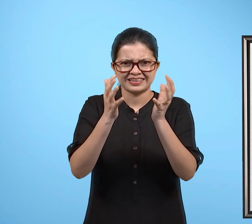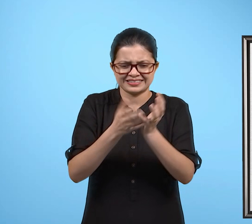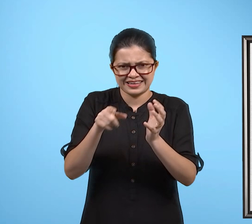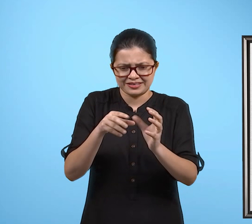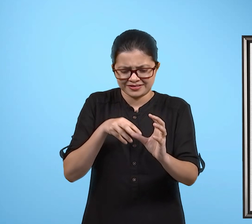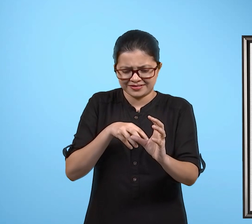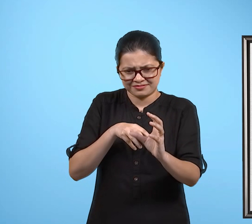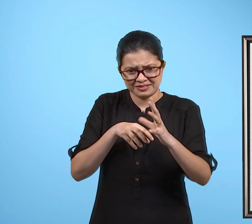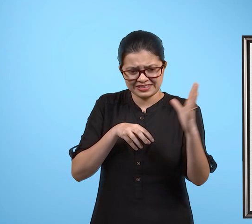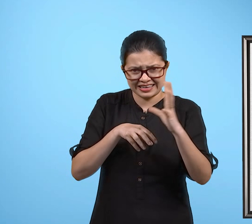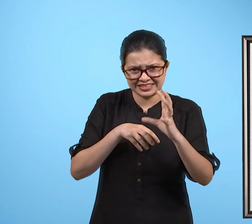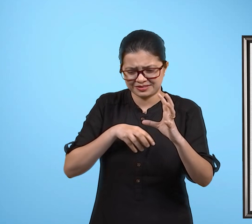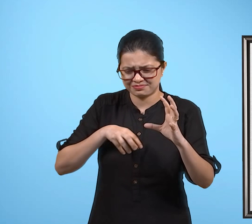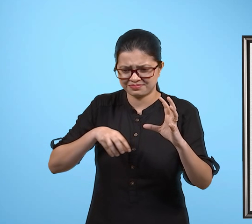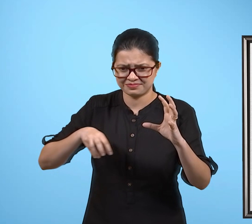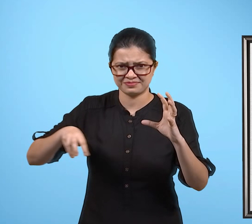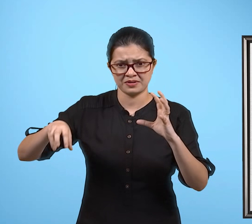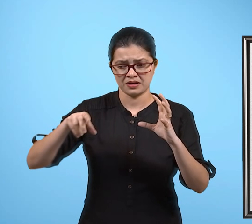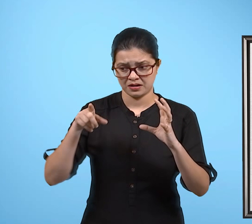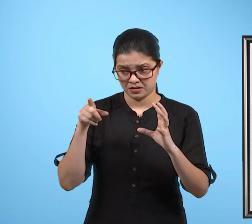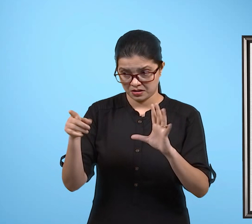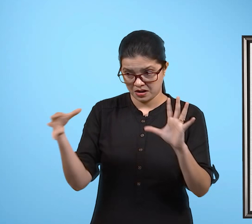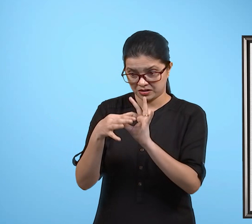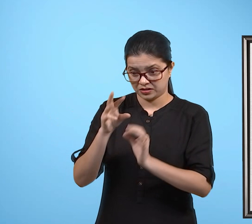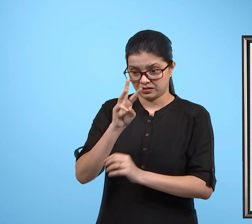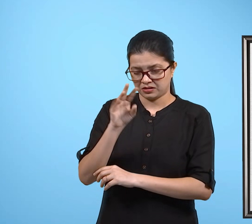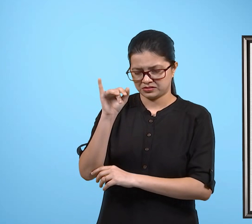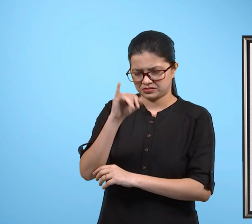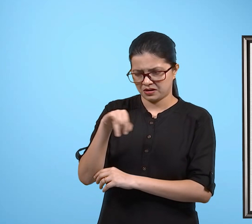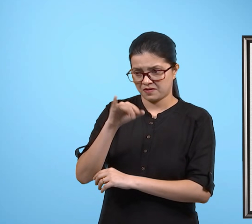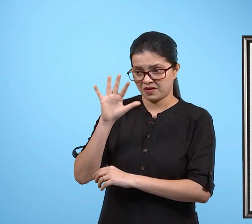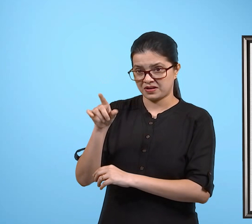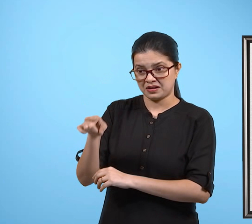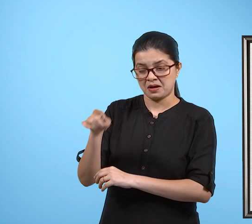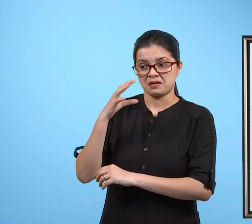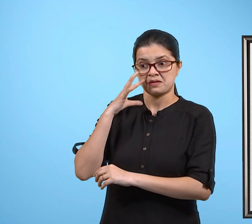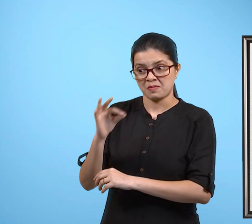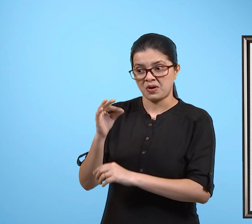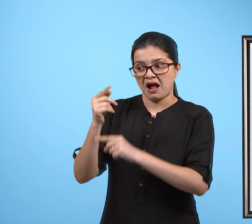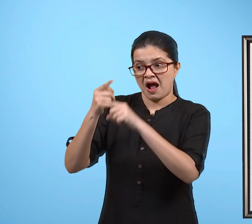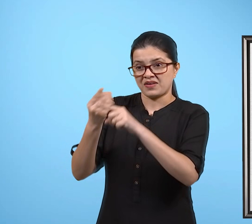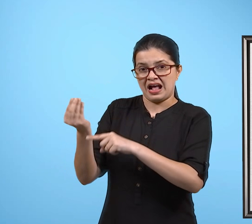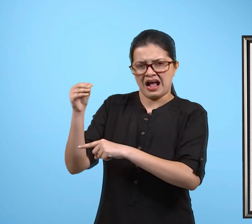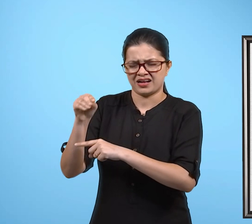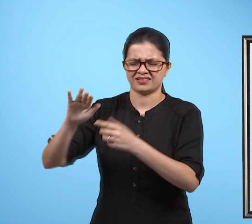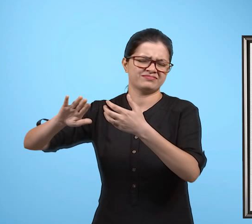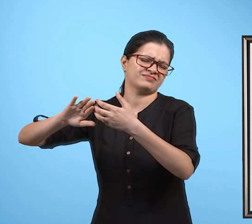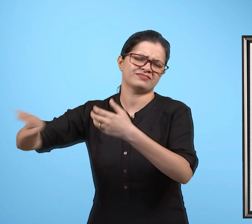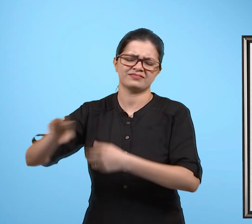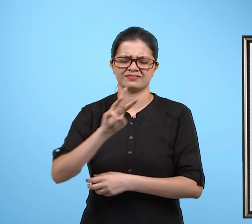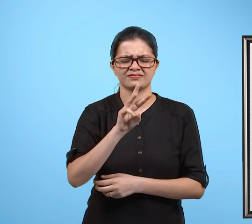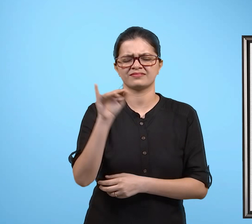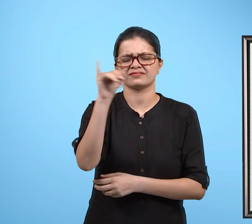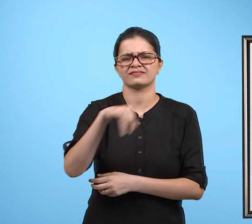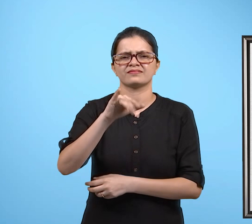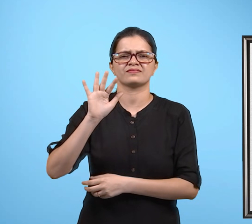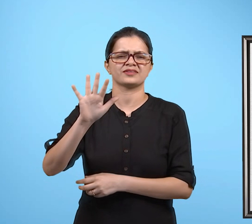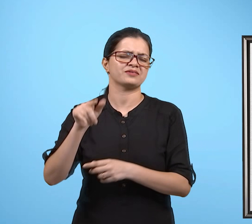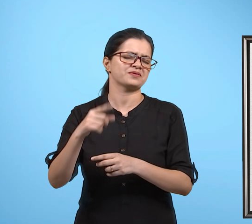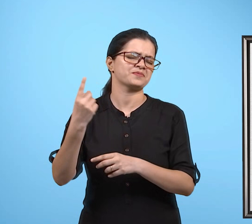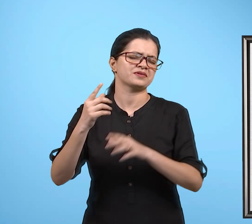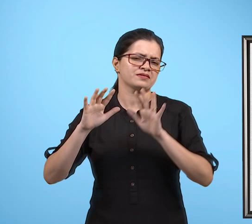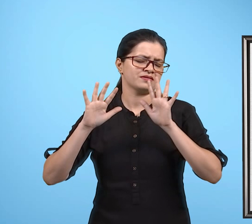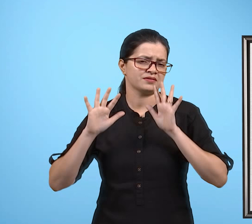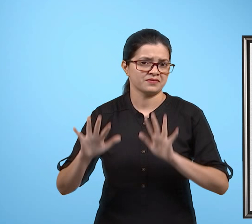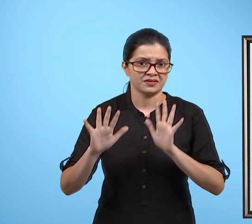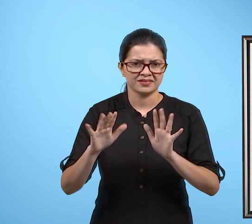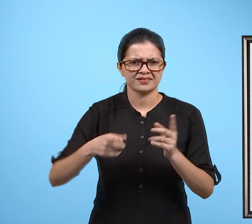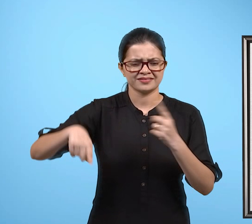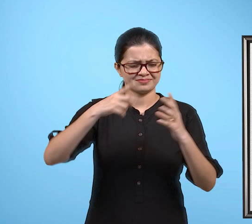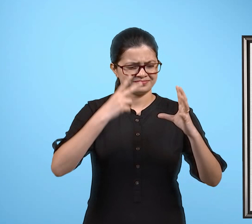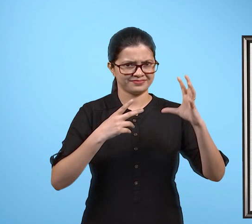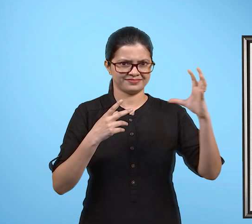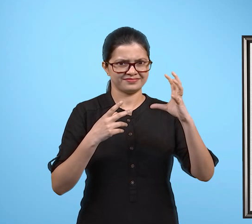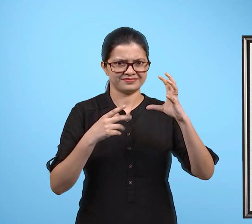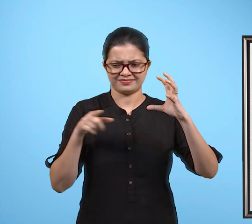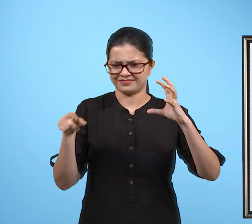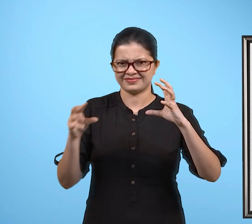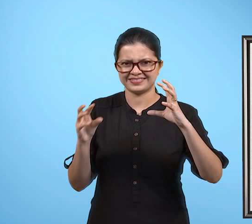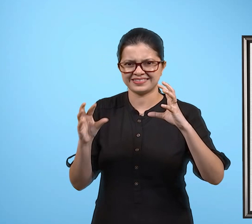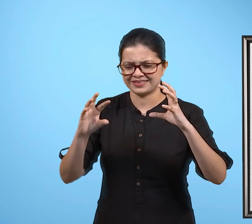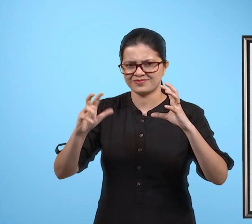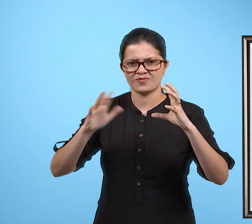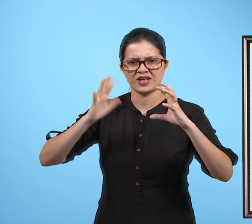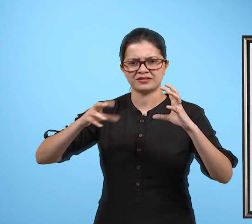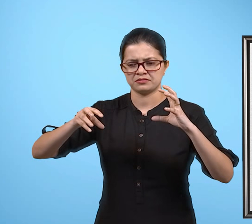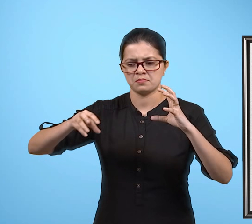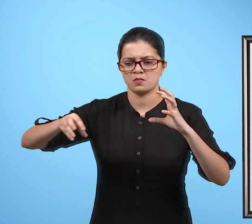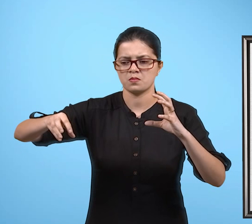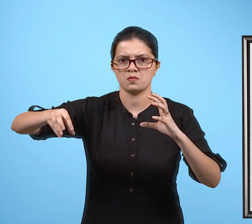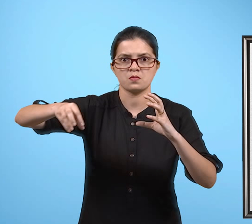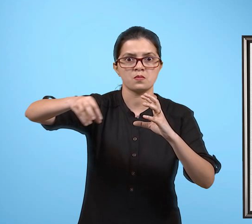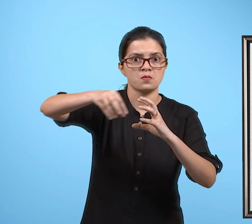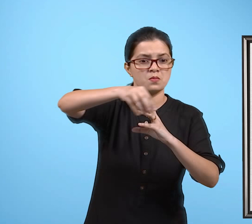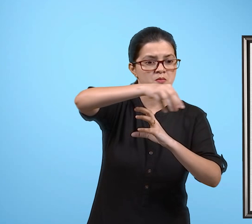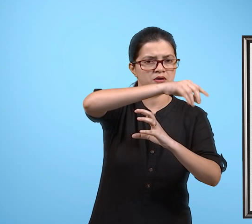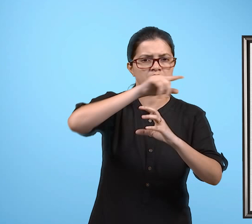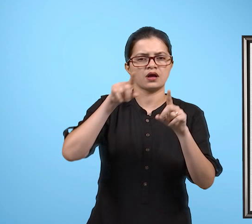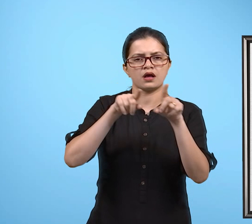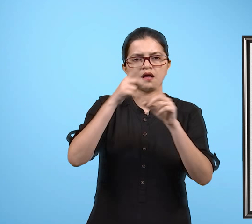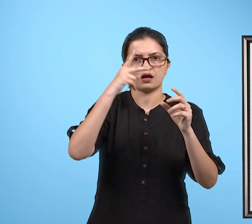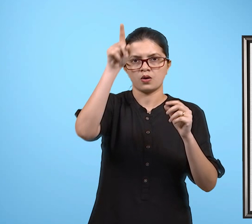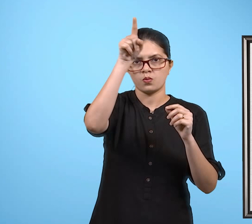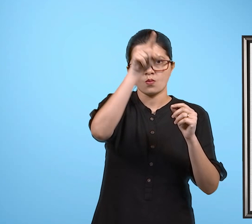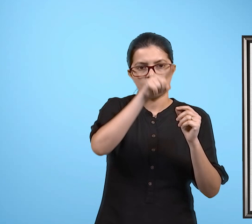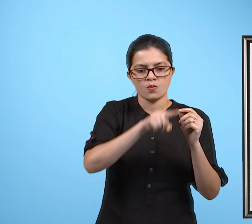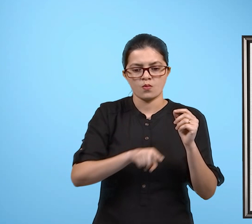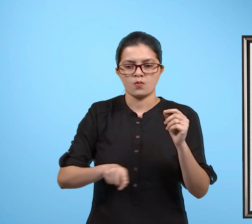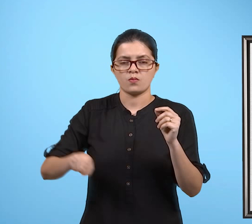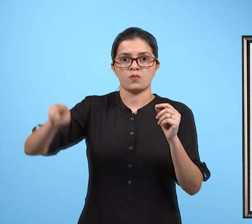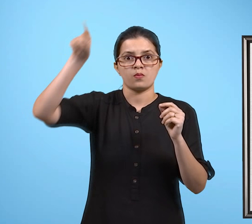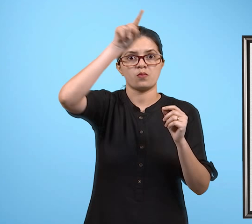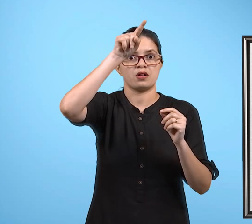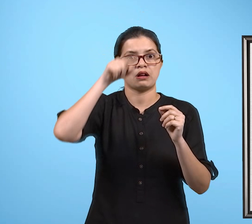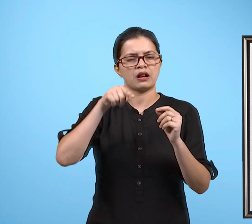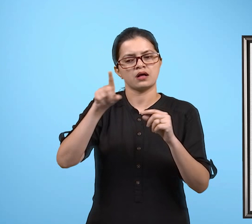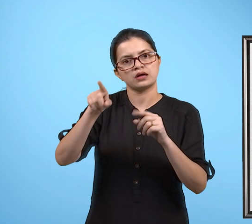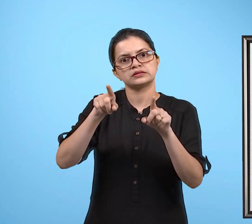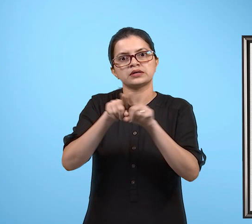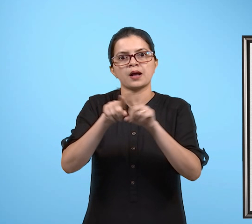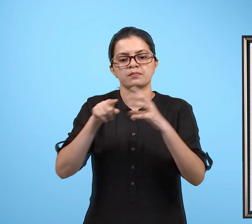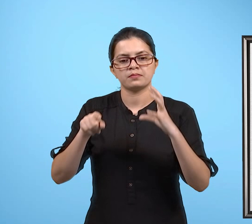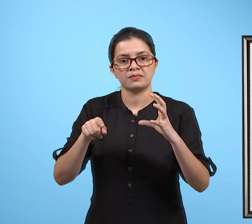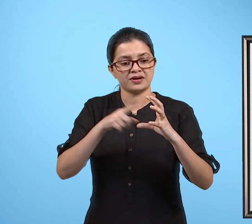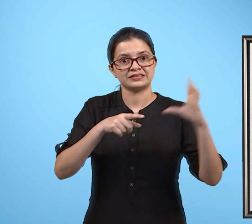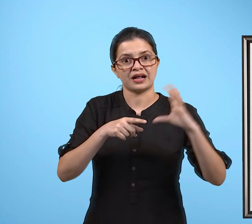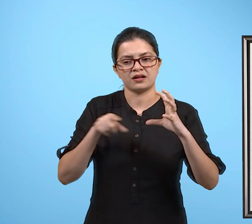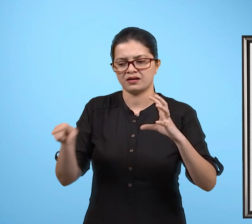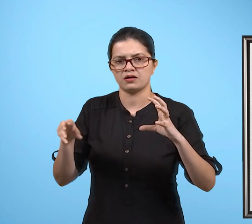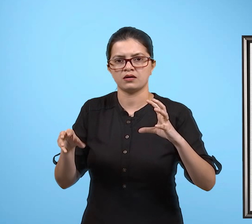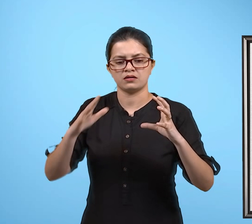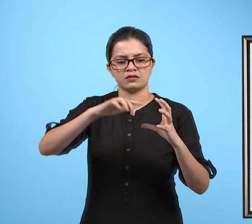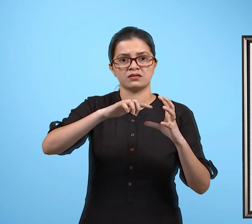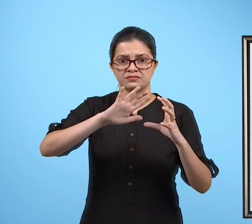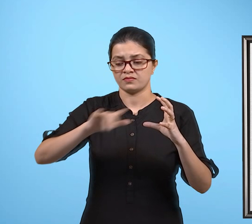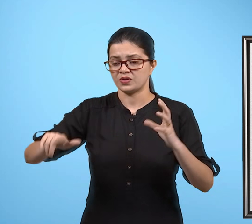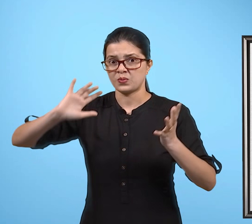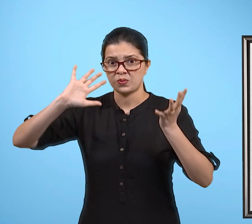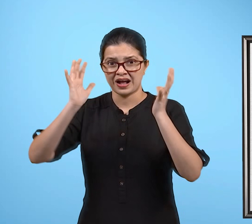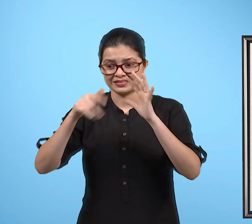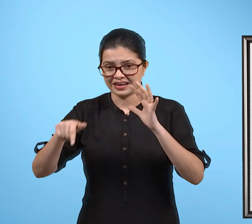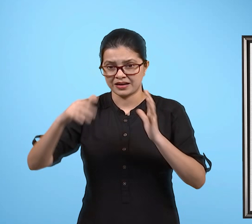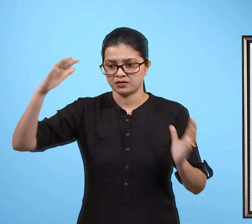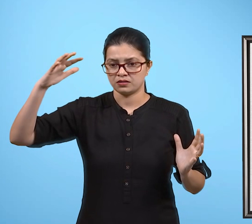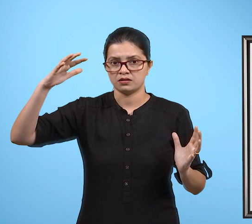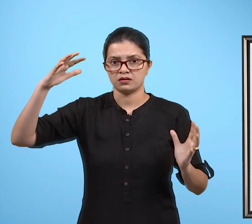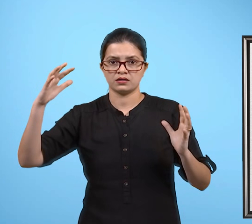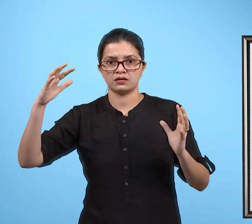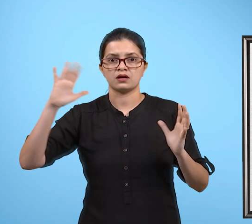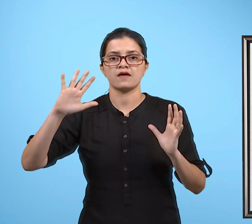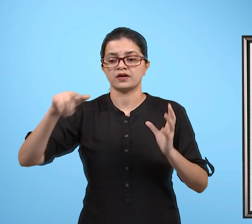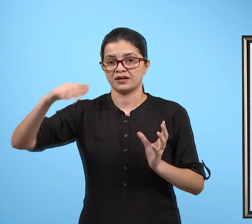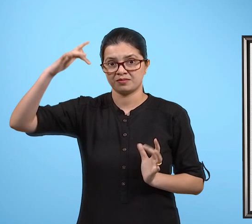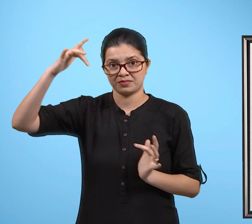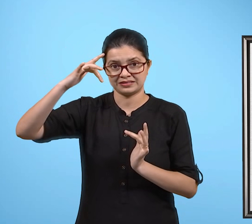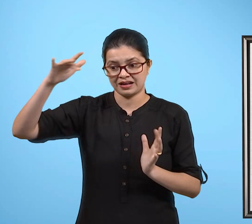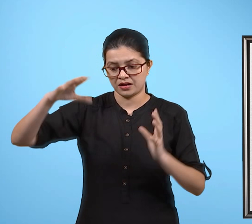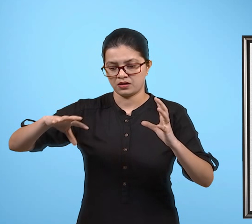We consider a year as consisting of 365 days only and ignore six hours for the sake of convenience. The earth revolves around the sun in an elliptical orbit. Throughout its orbit,